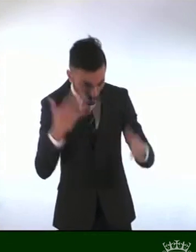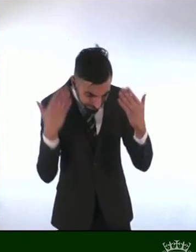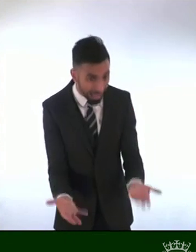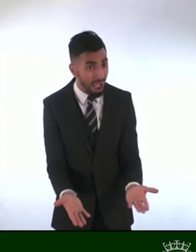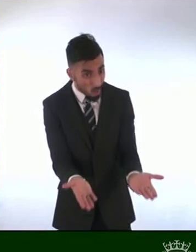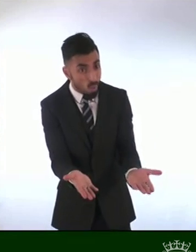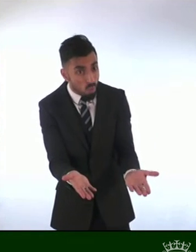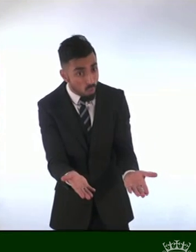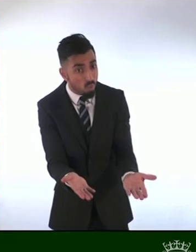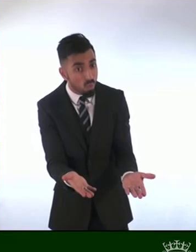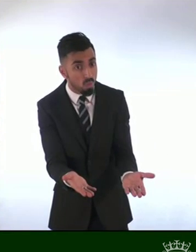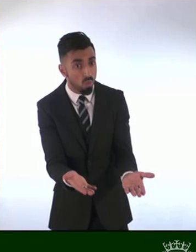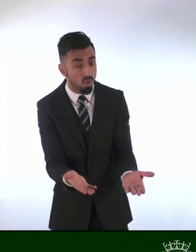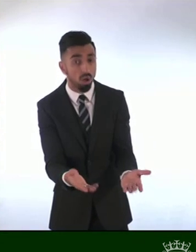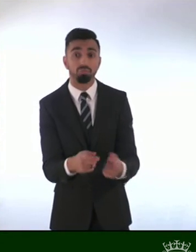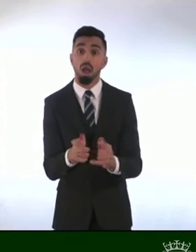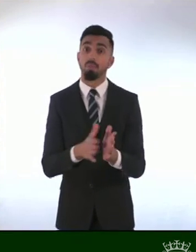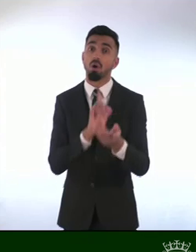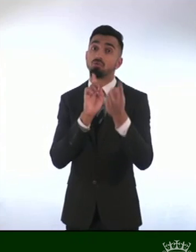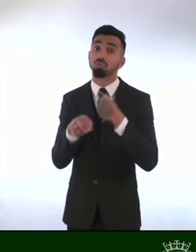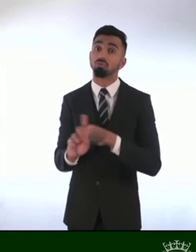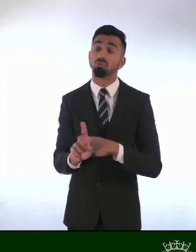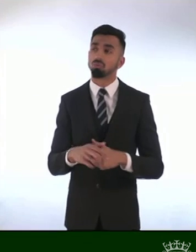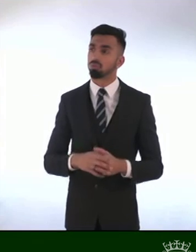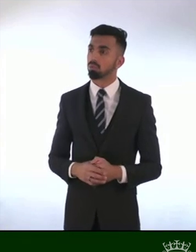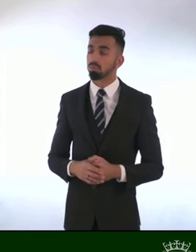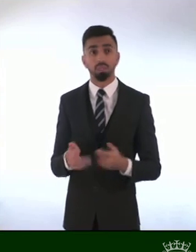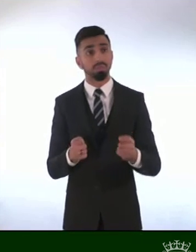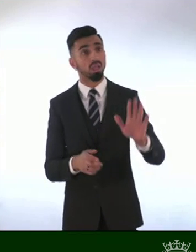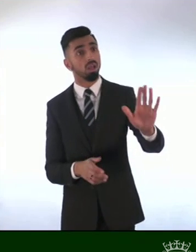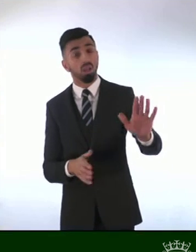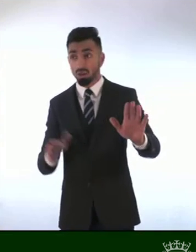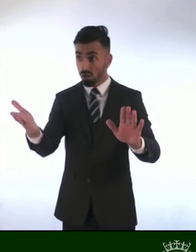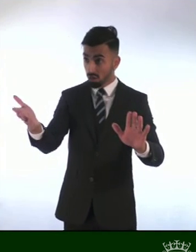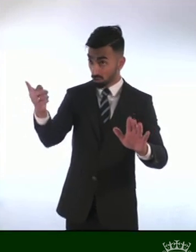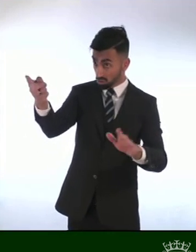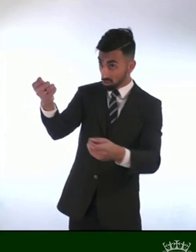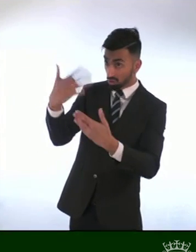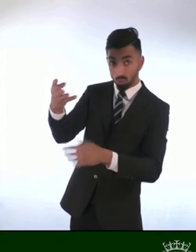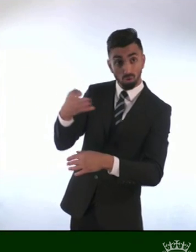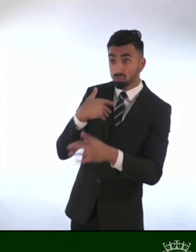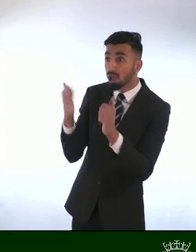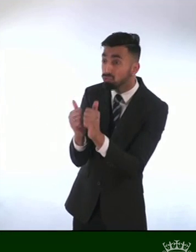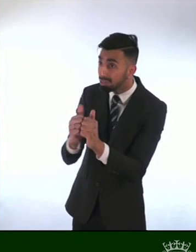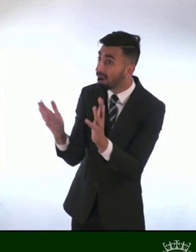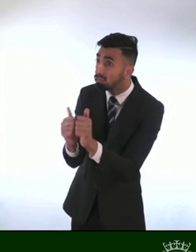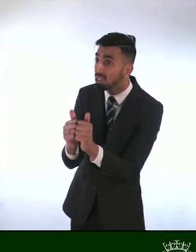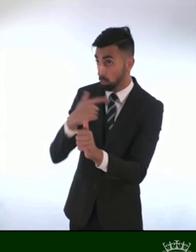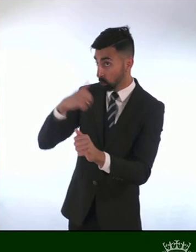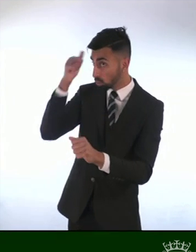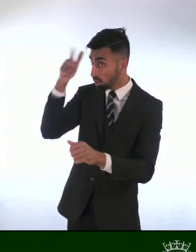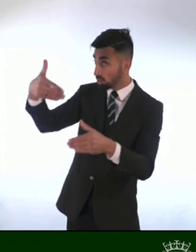I completely agree with what the honourable Lady says, and I thank her for all the work that she does in the health service.